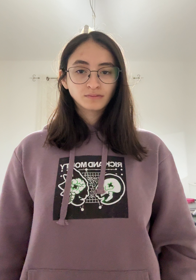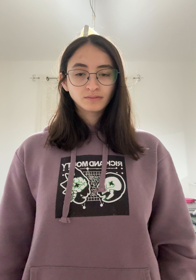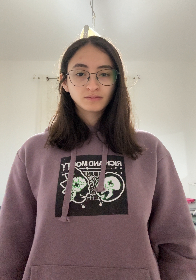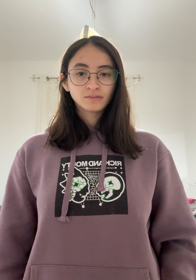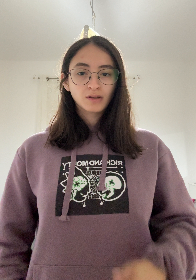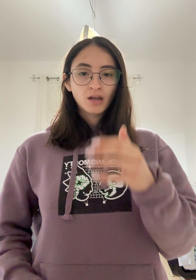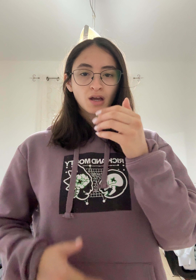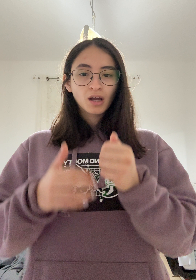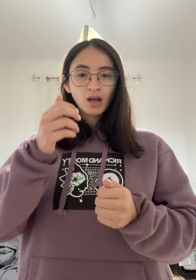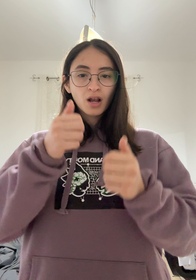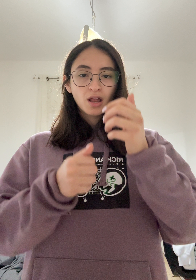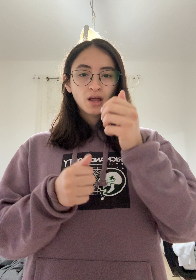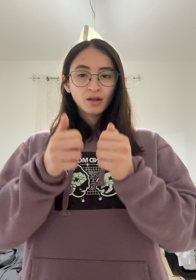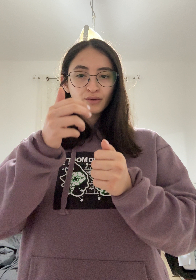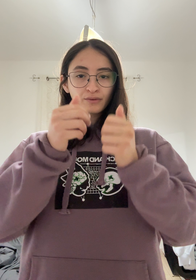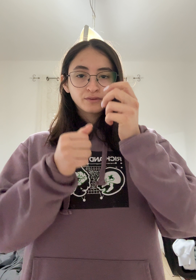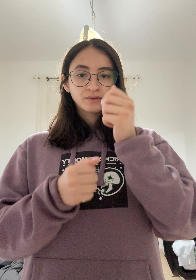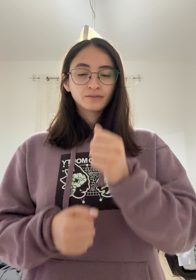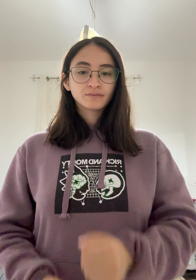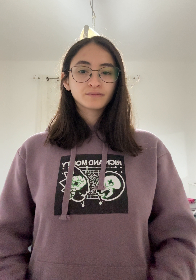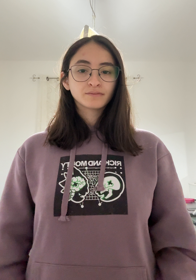חלב